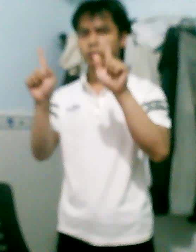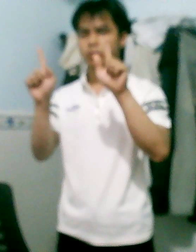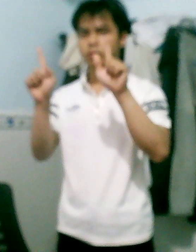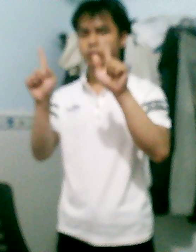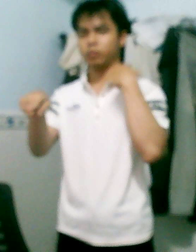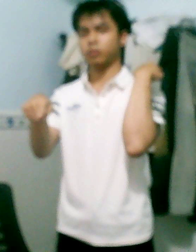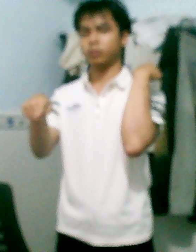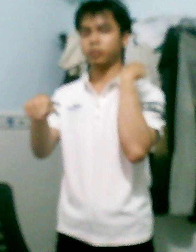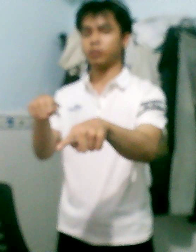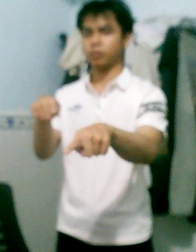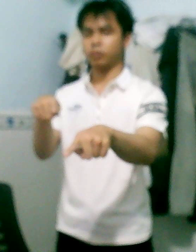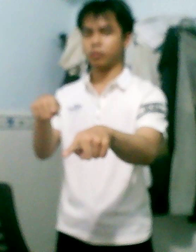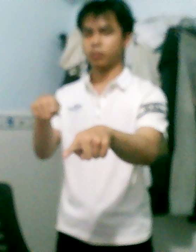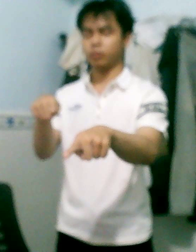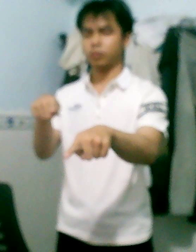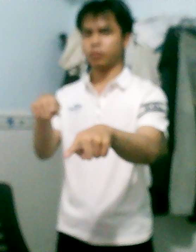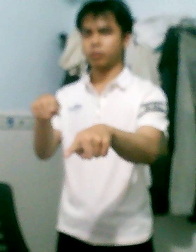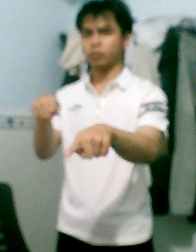phut